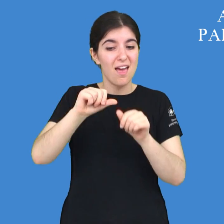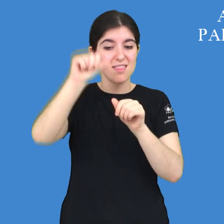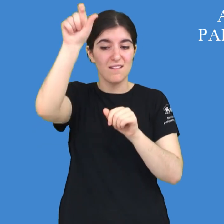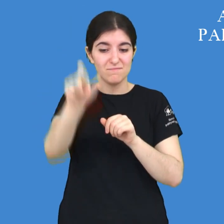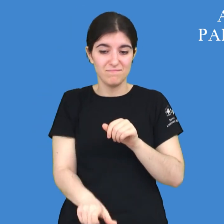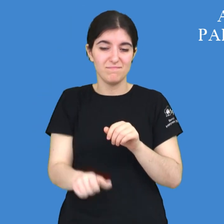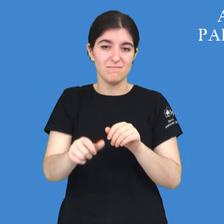persona